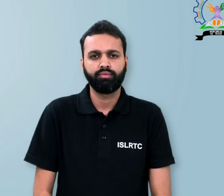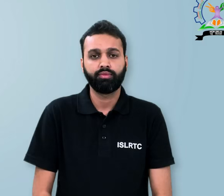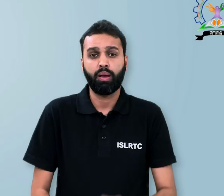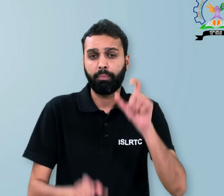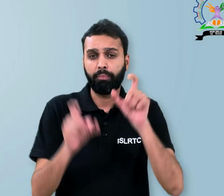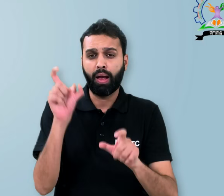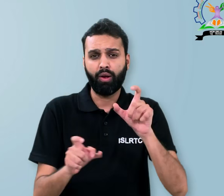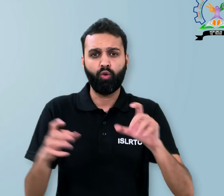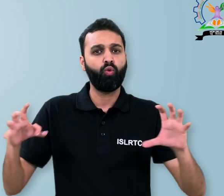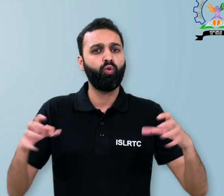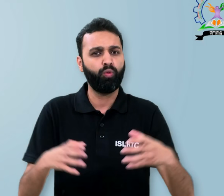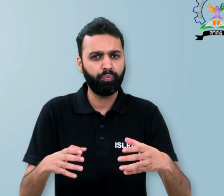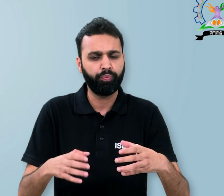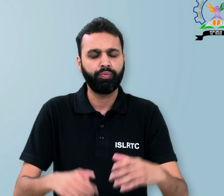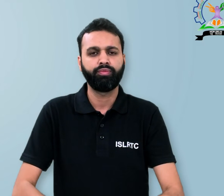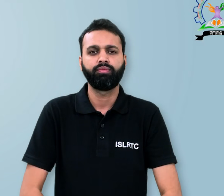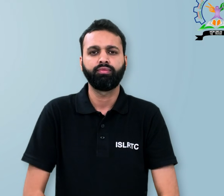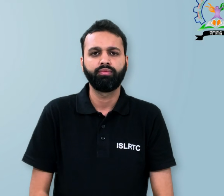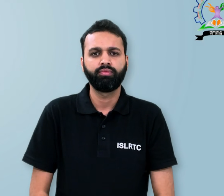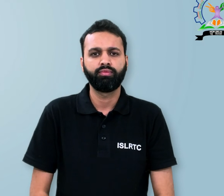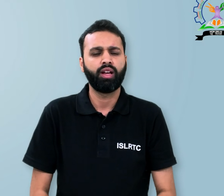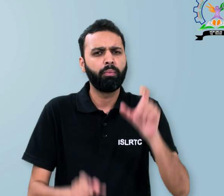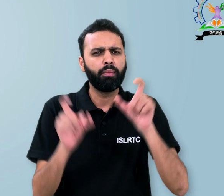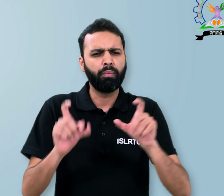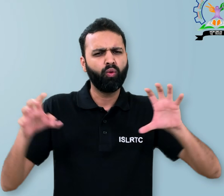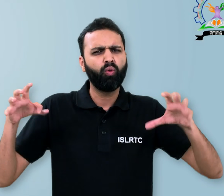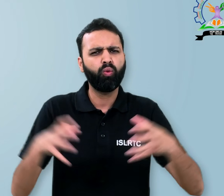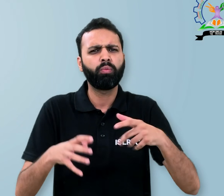Human Resources